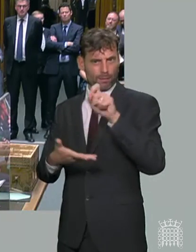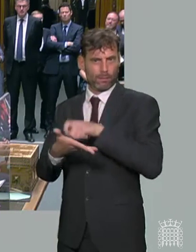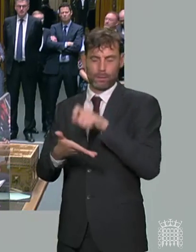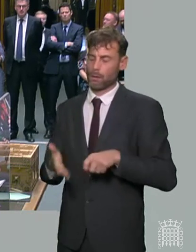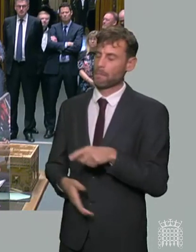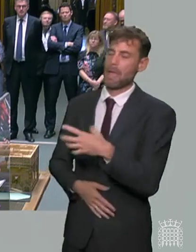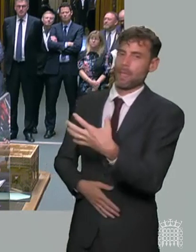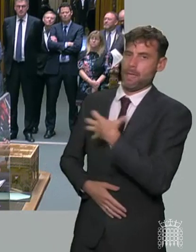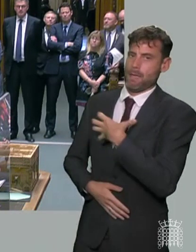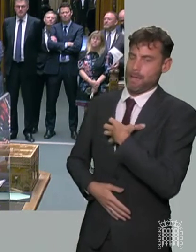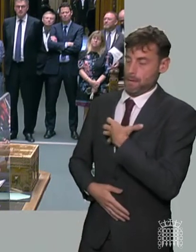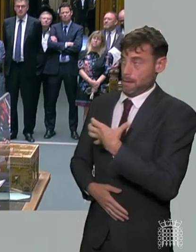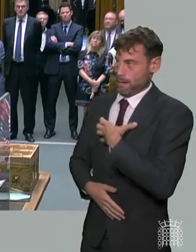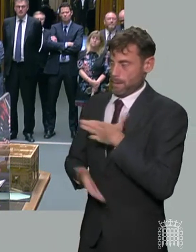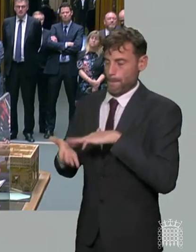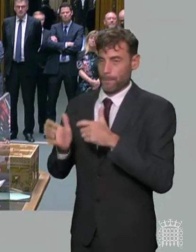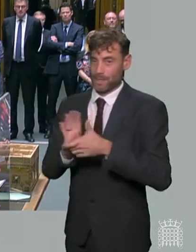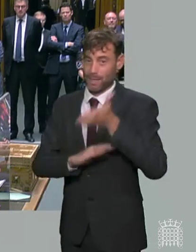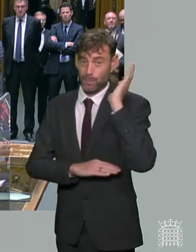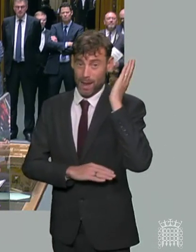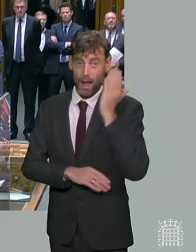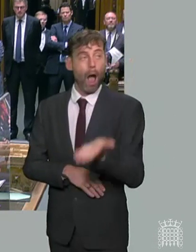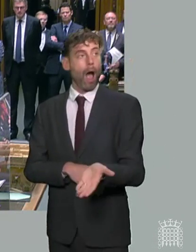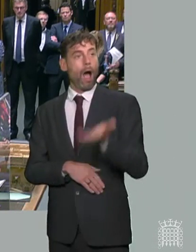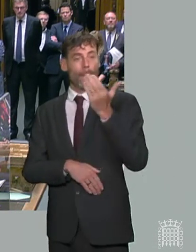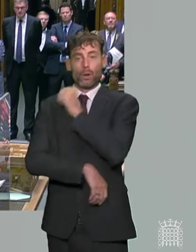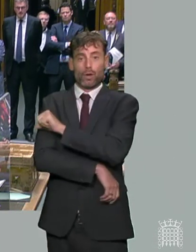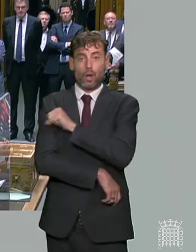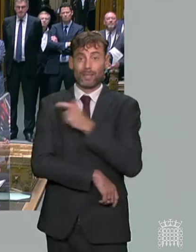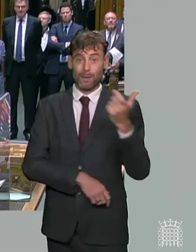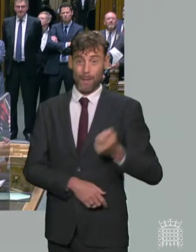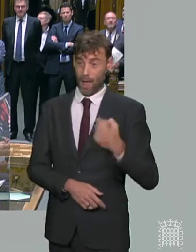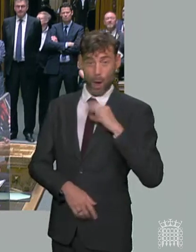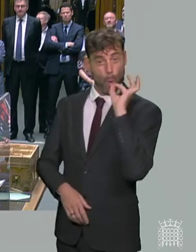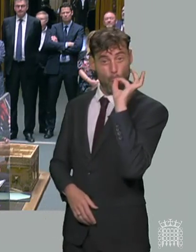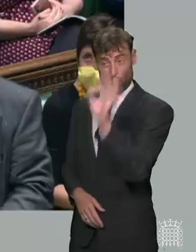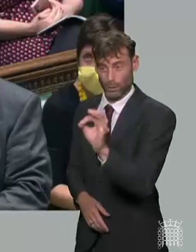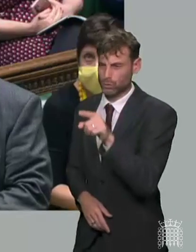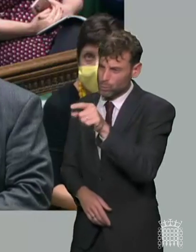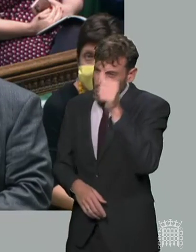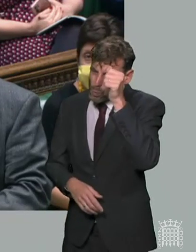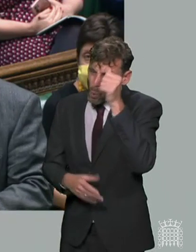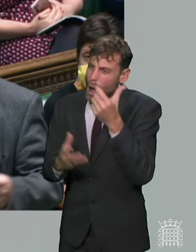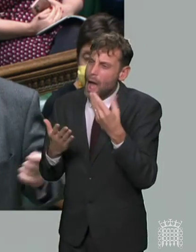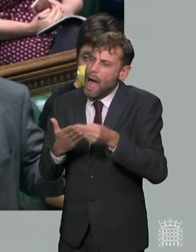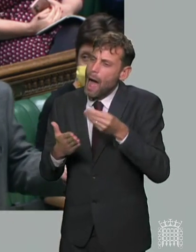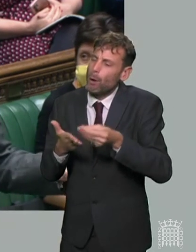My goodness, my goodness, an increase in nurses’ pay. Either the Prime Minister does not know or he simply does not care.